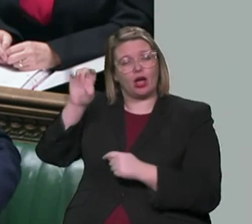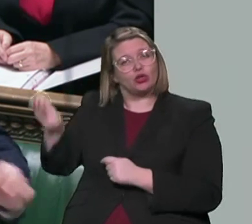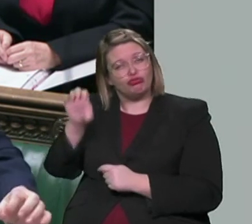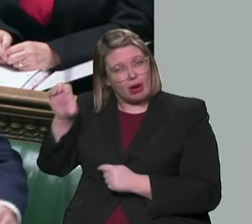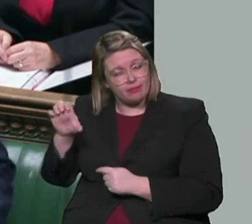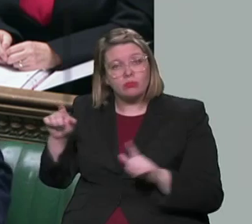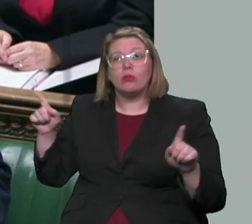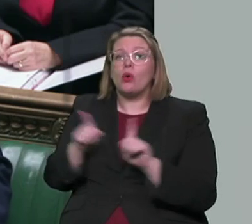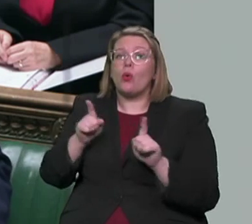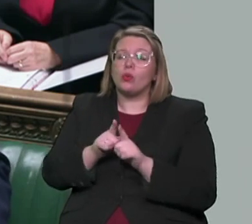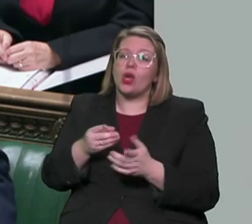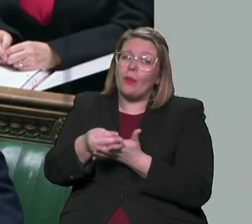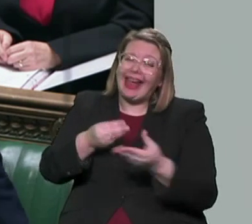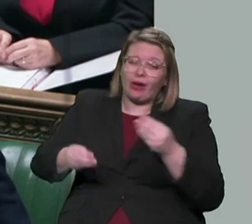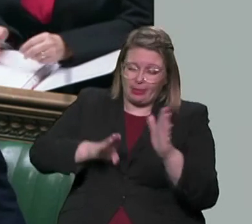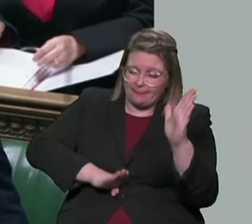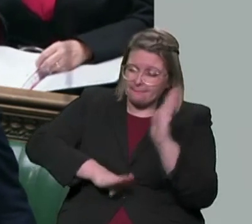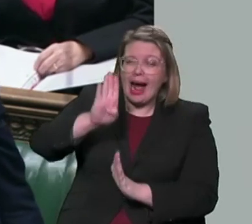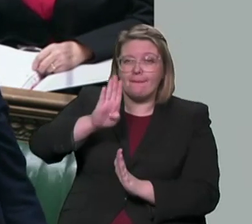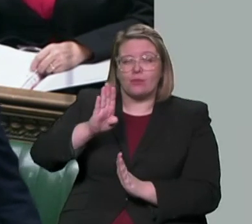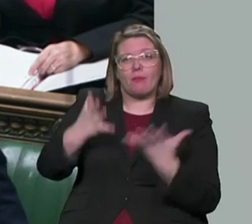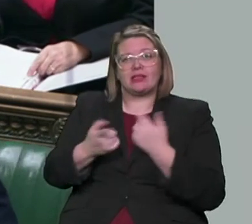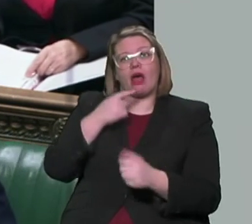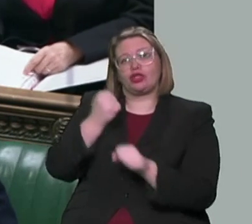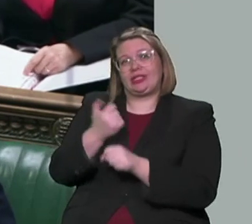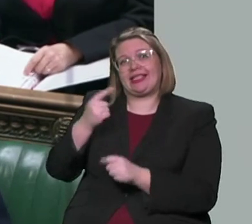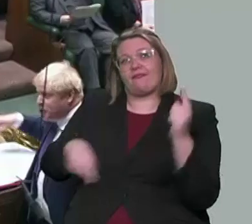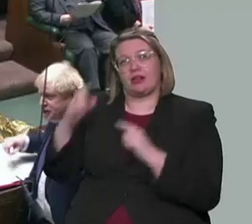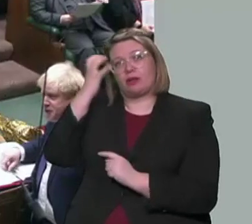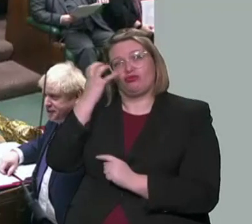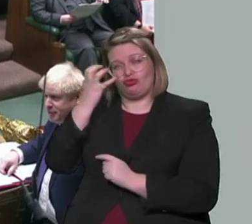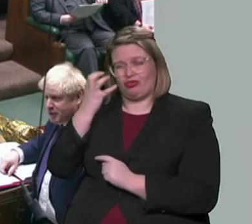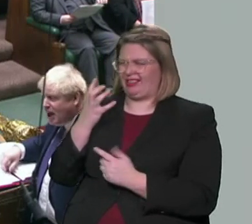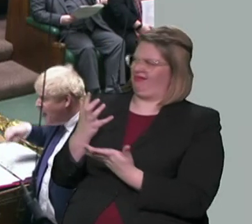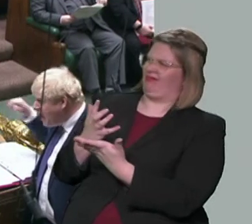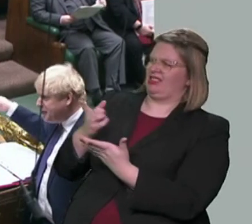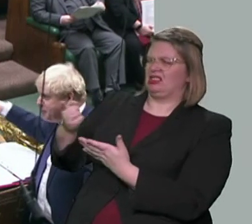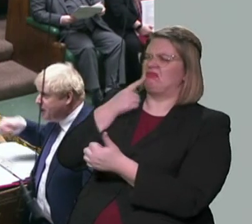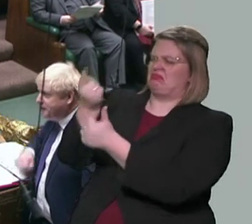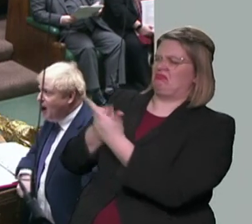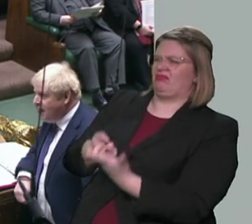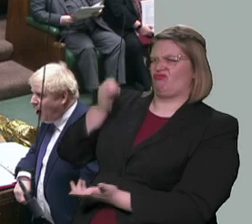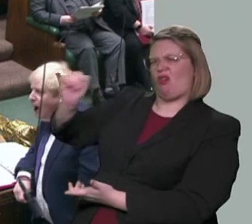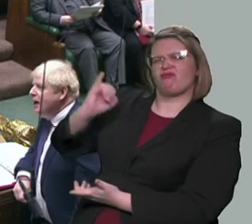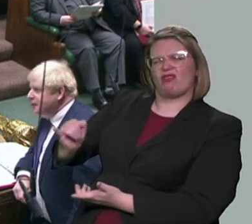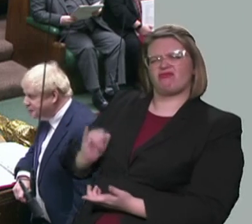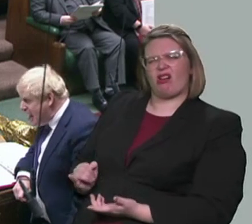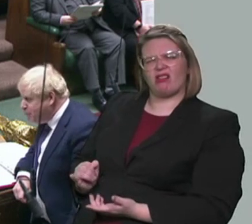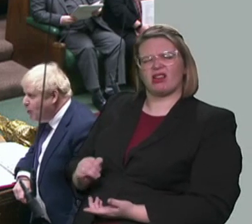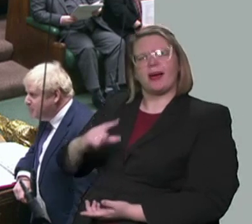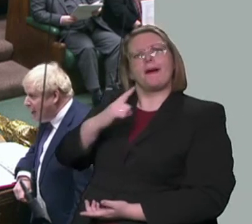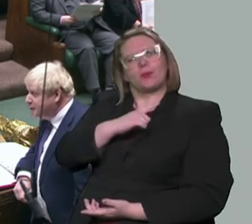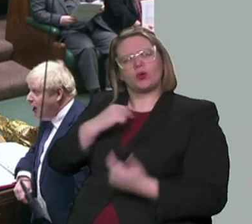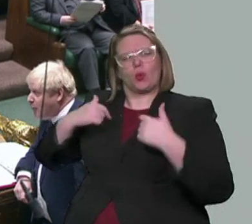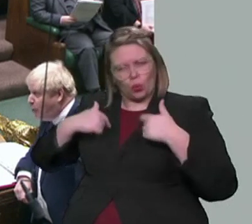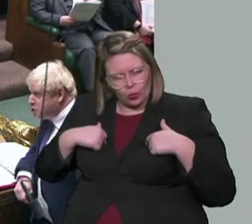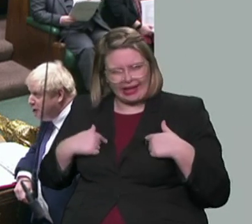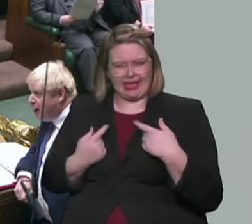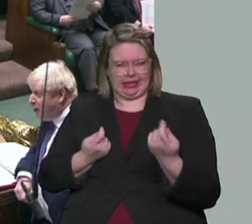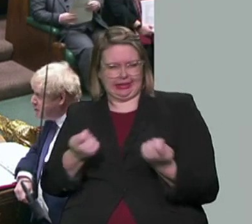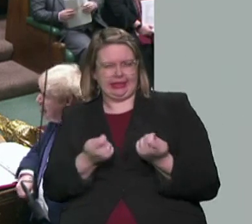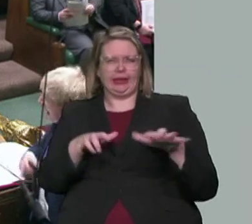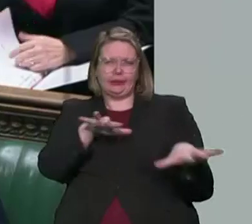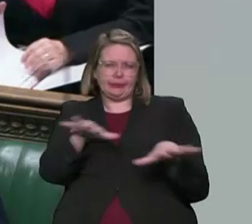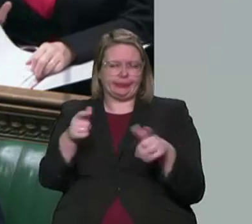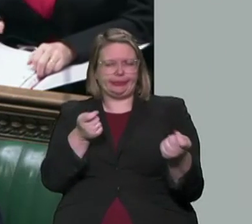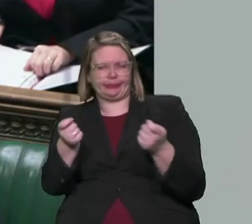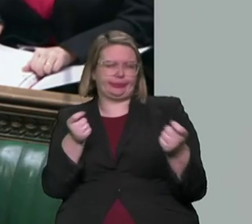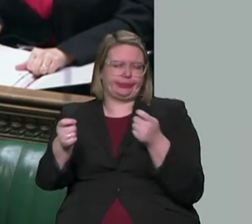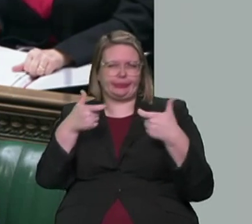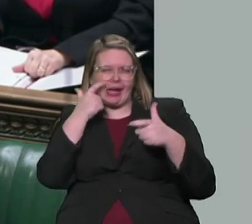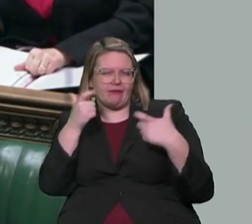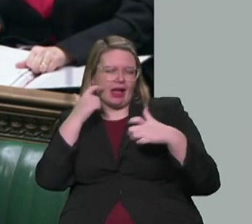That is completely contrary to what the right honourable Lady has just said, and it is because of our stable, balanced and proportionate approach.